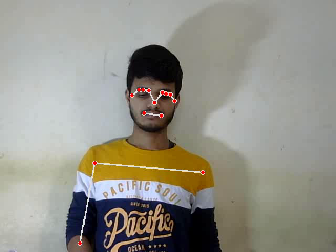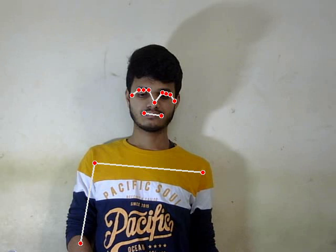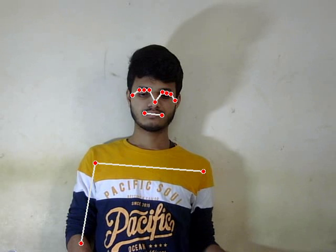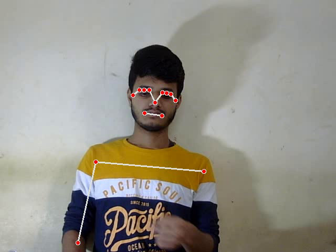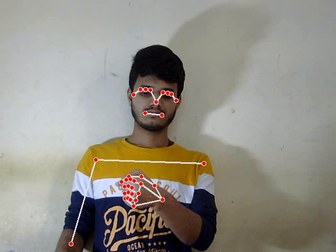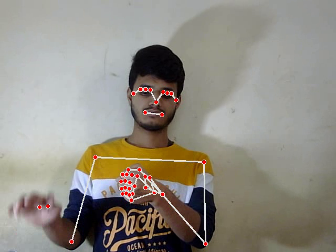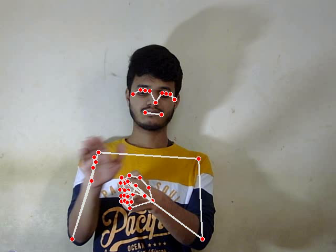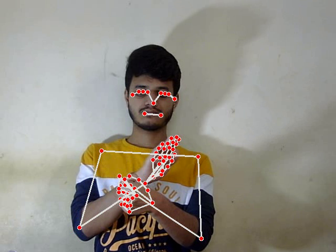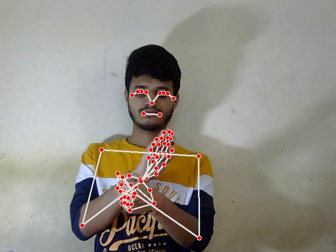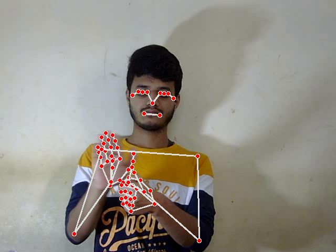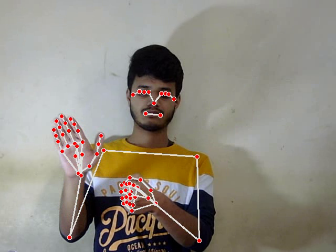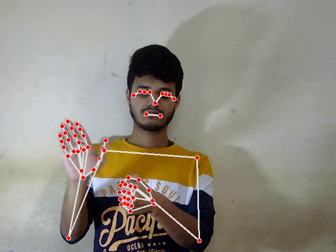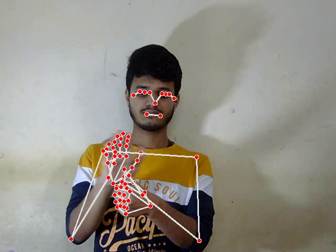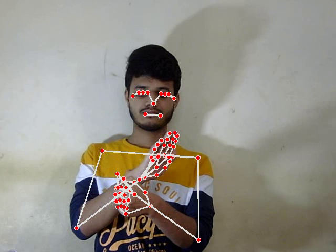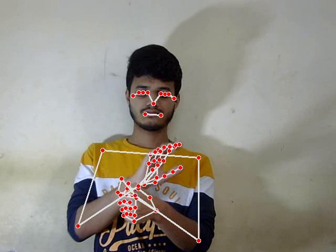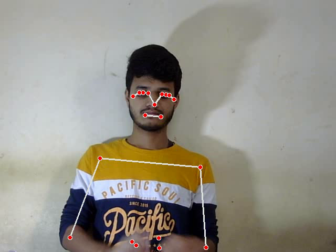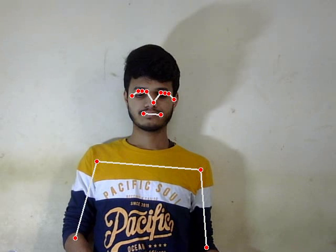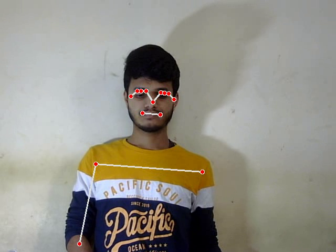busy